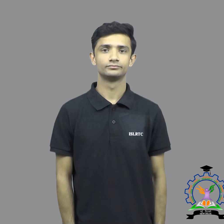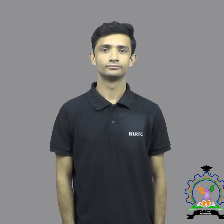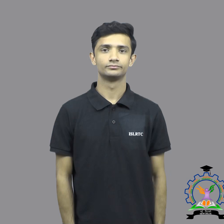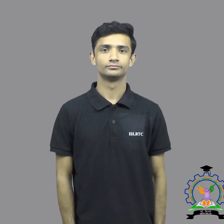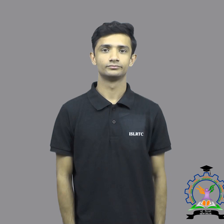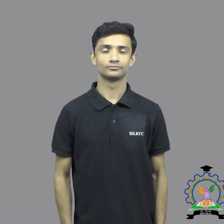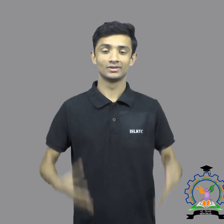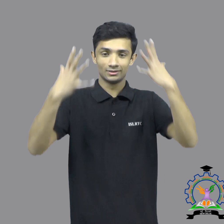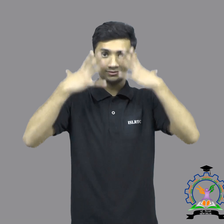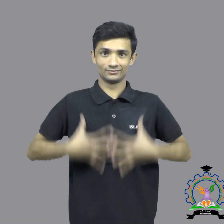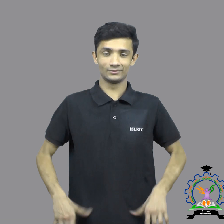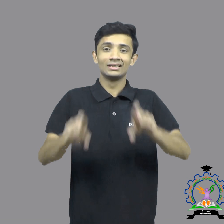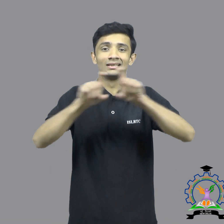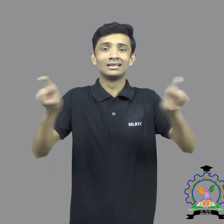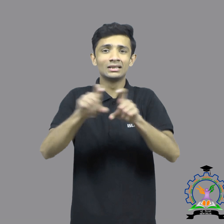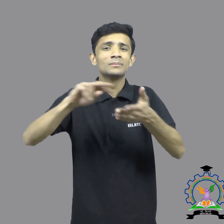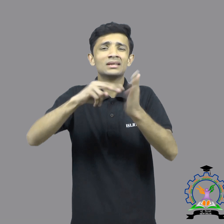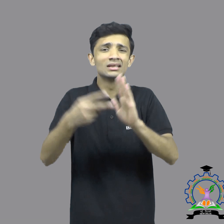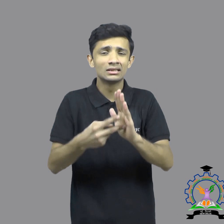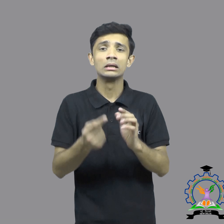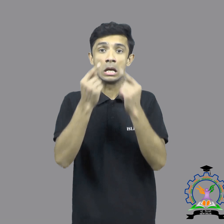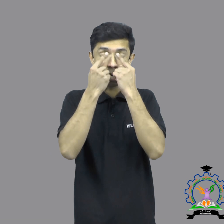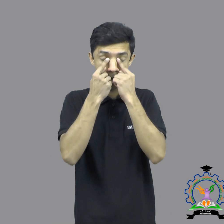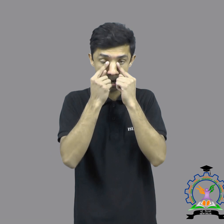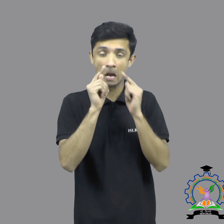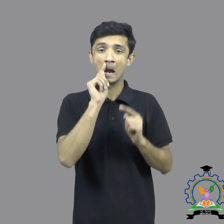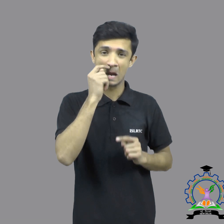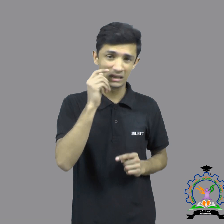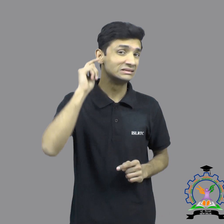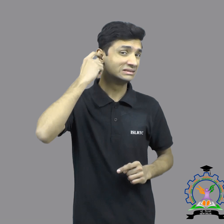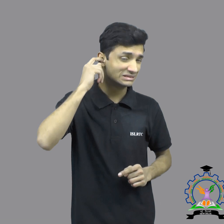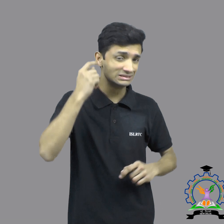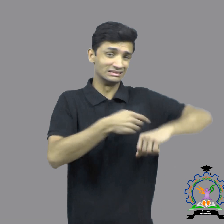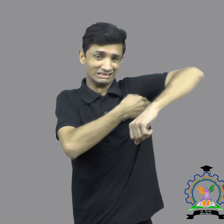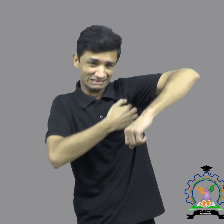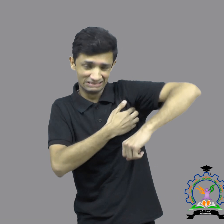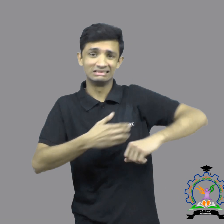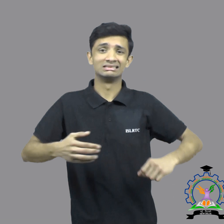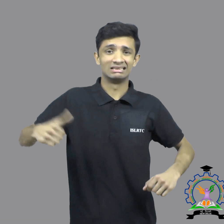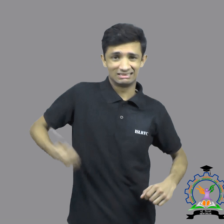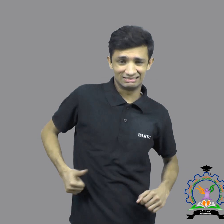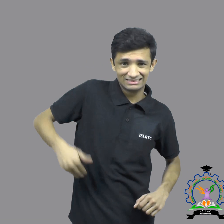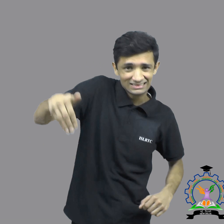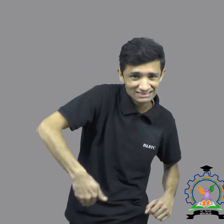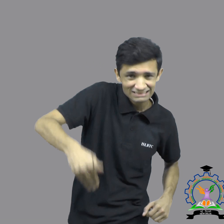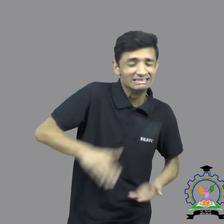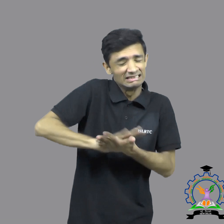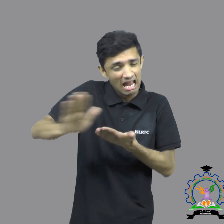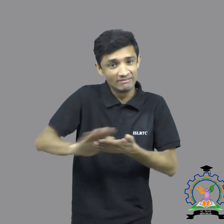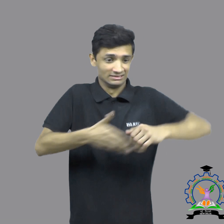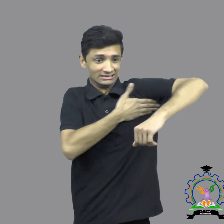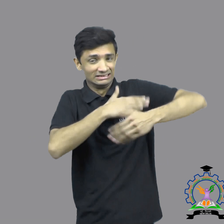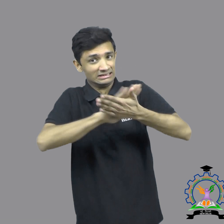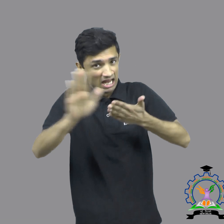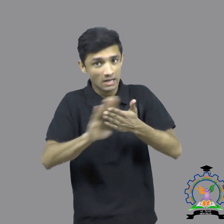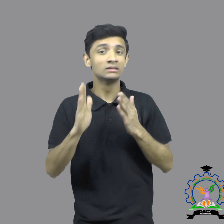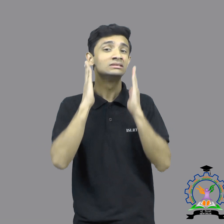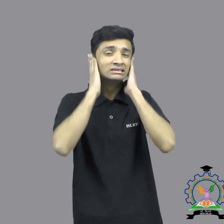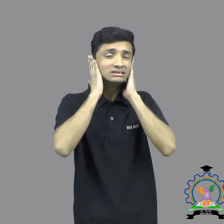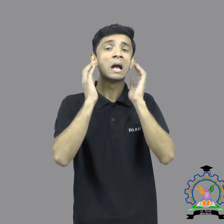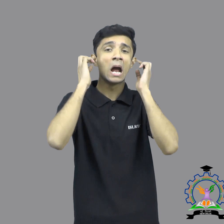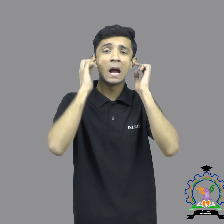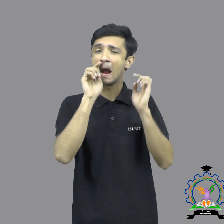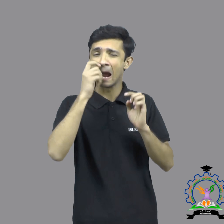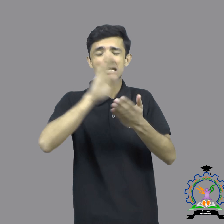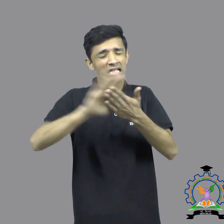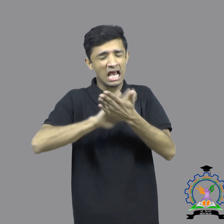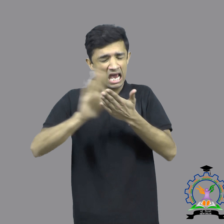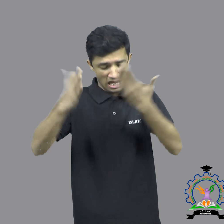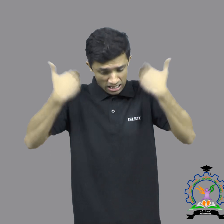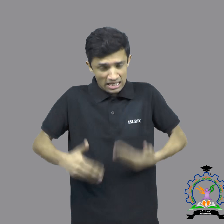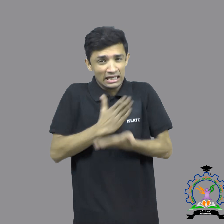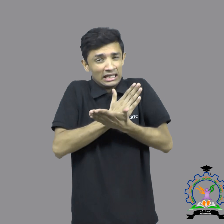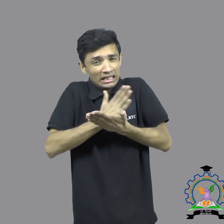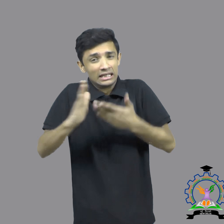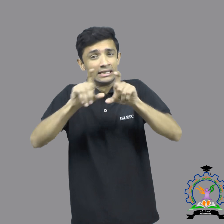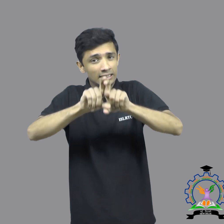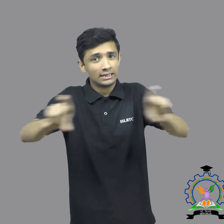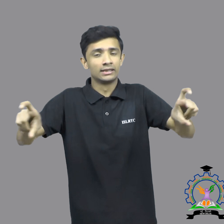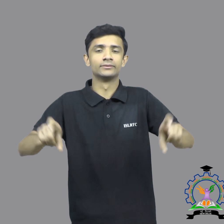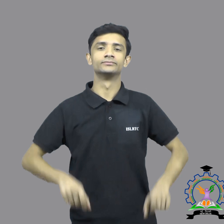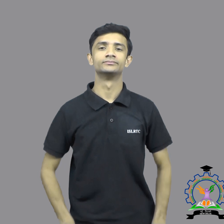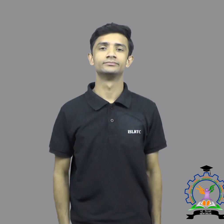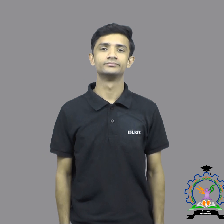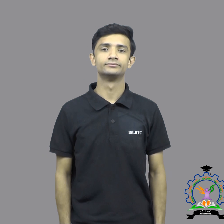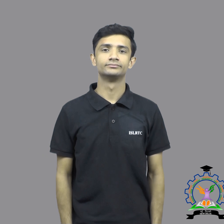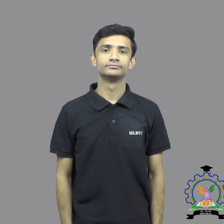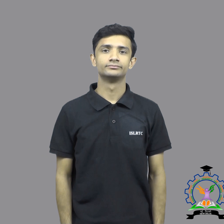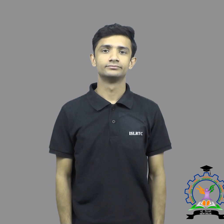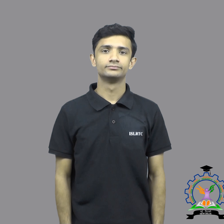Hygiene